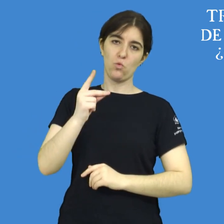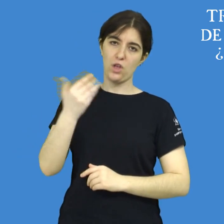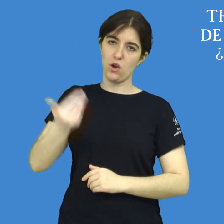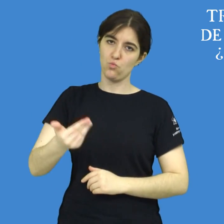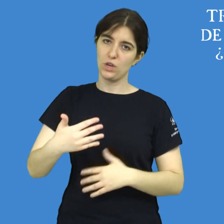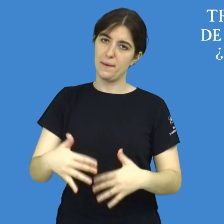importar